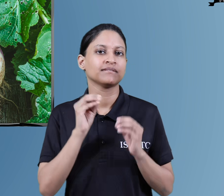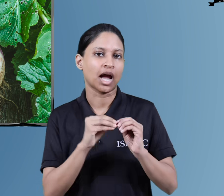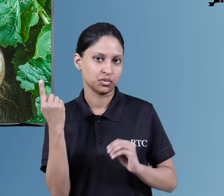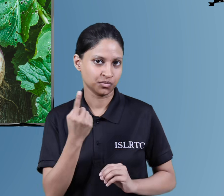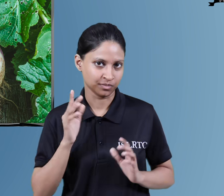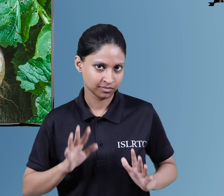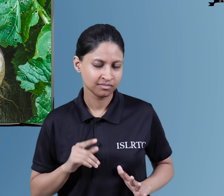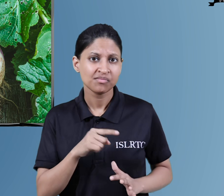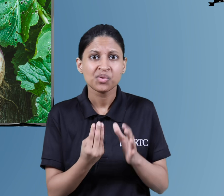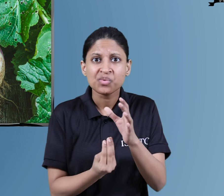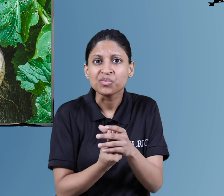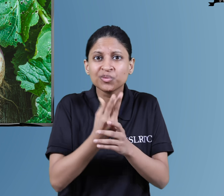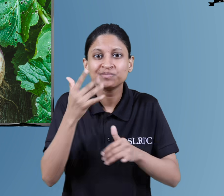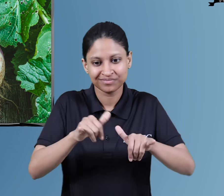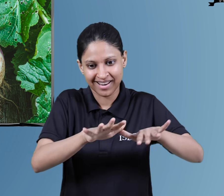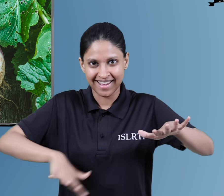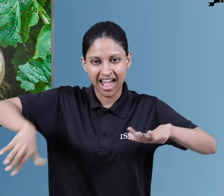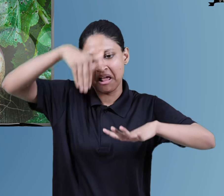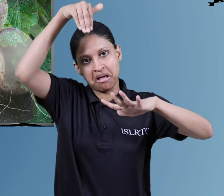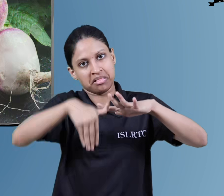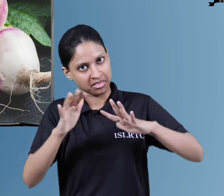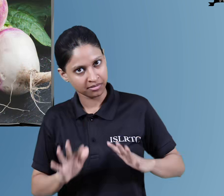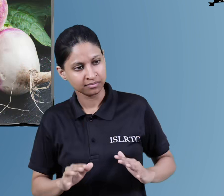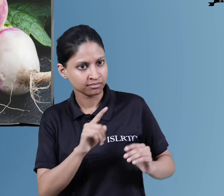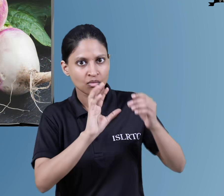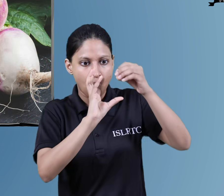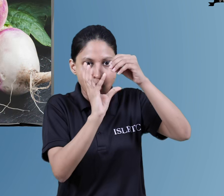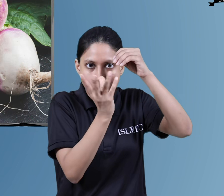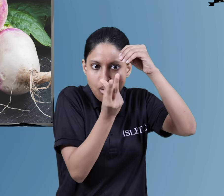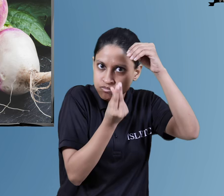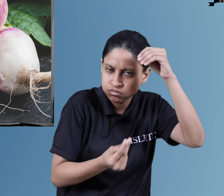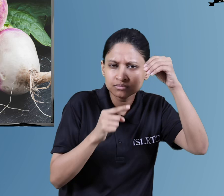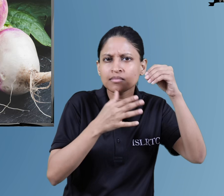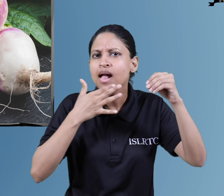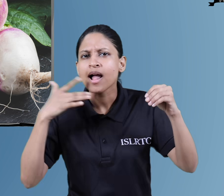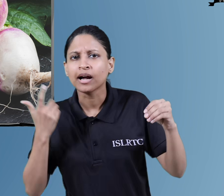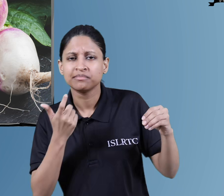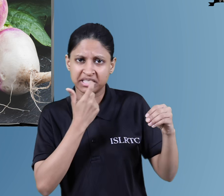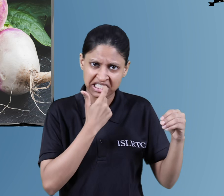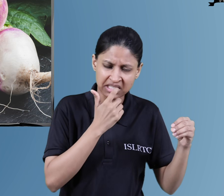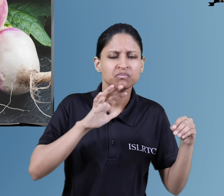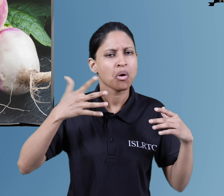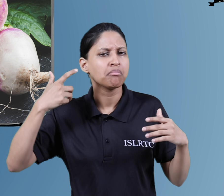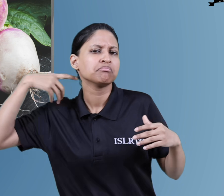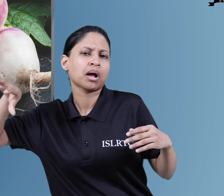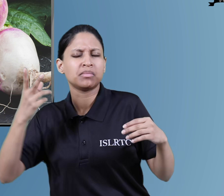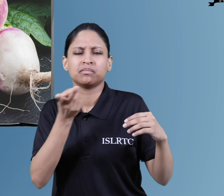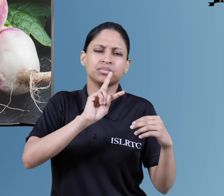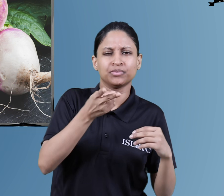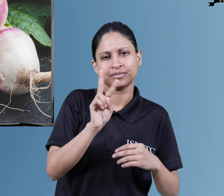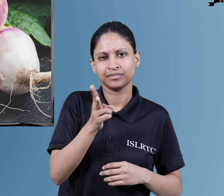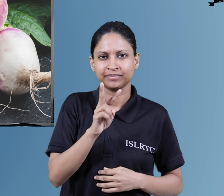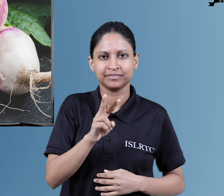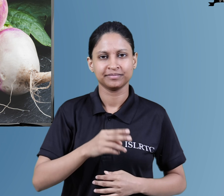a root vegetable with a round shape, or purple in color.